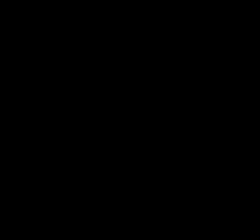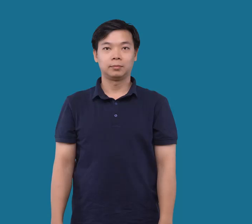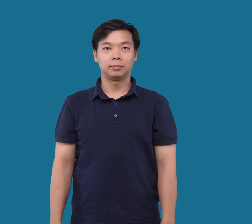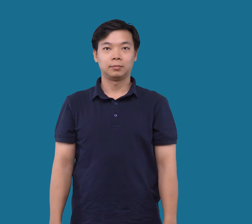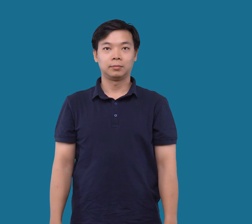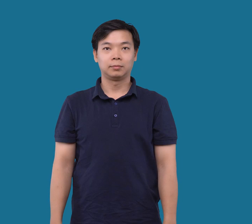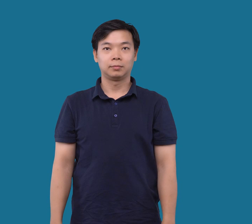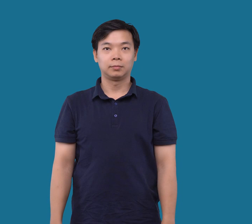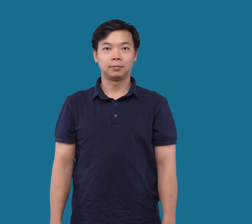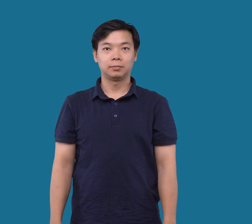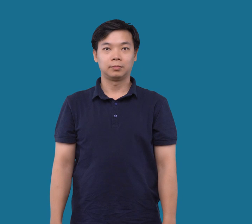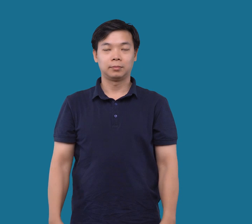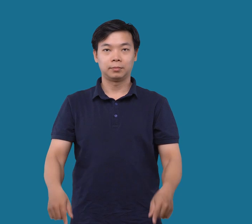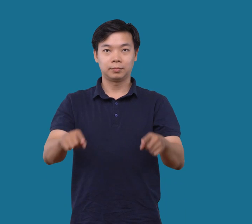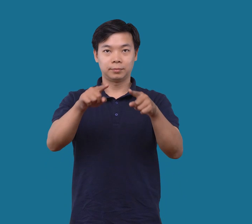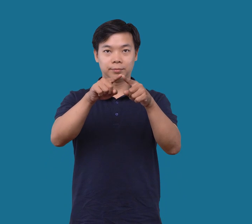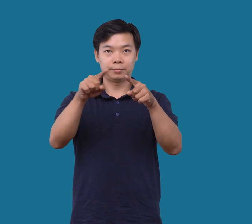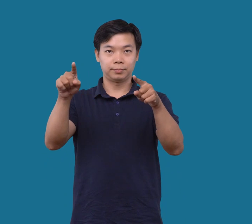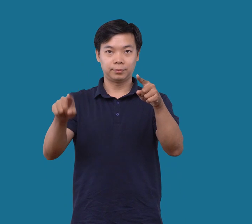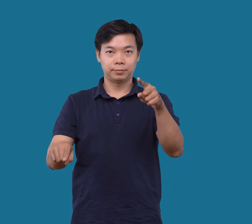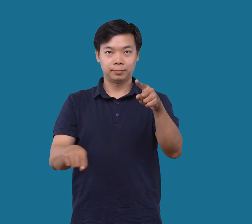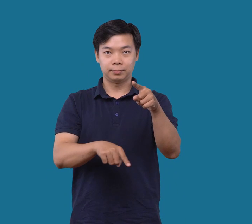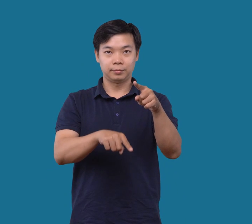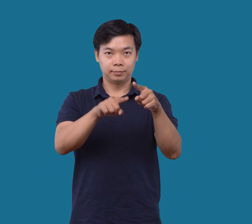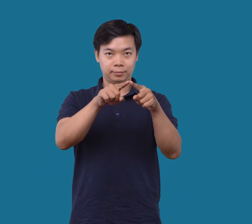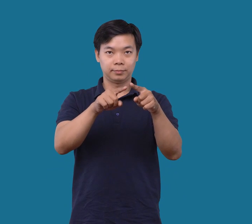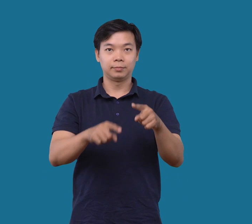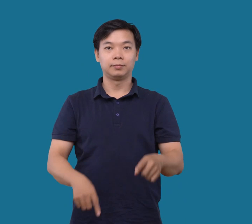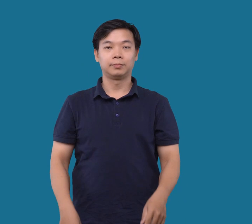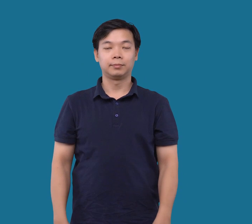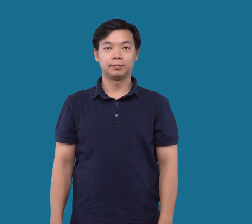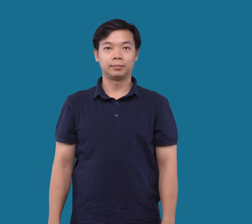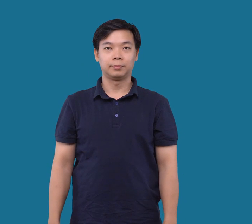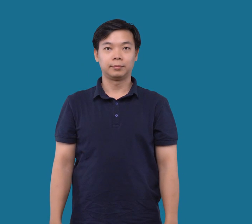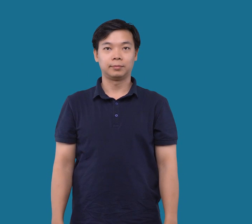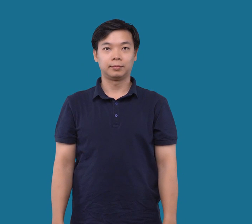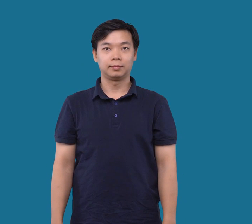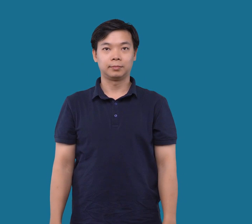hình tứ giác